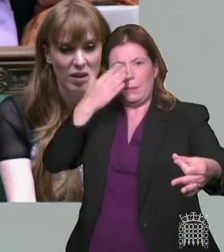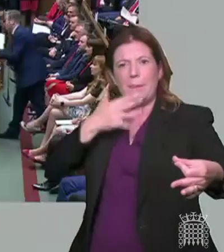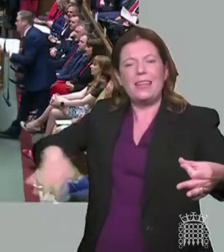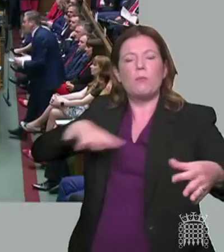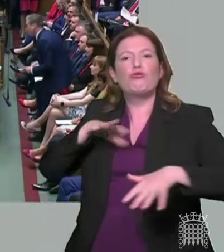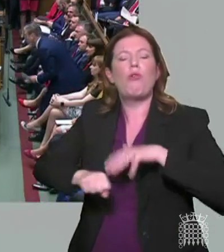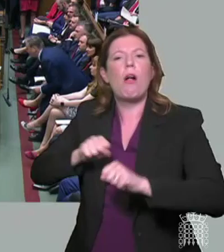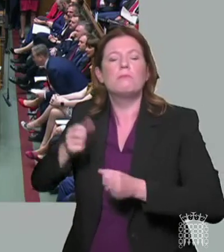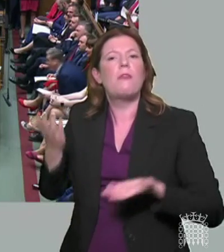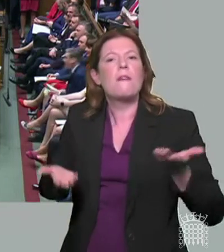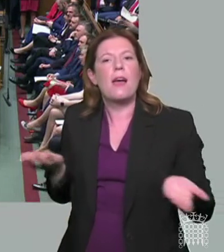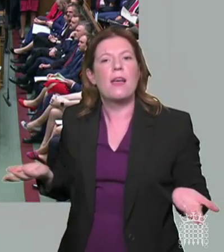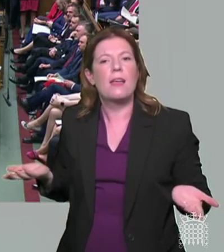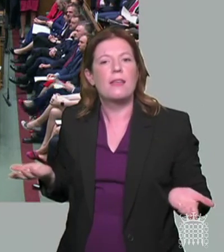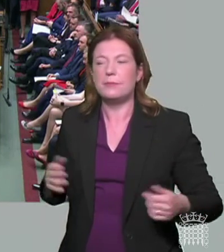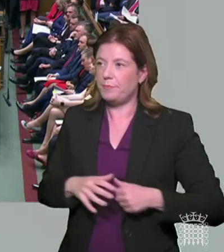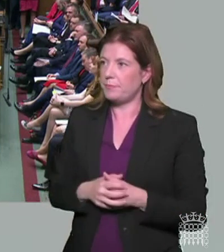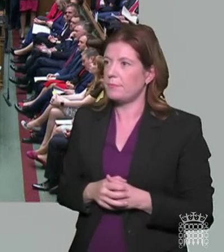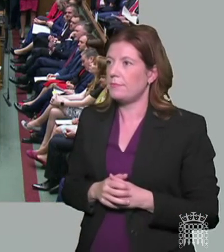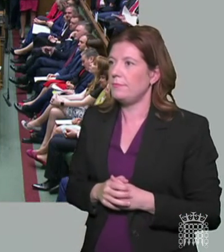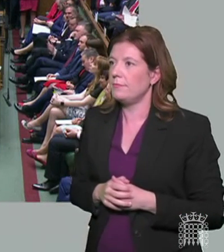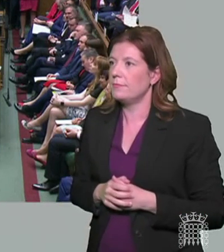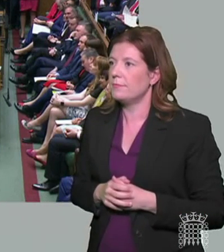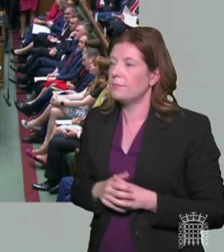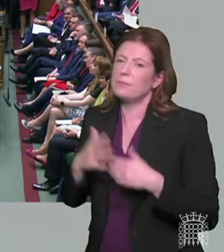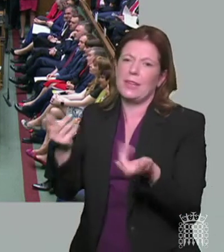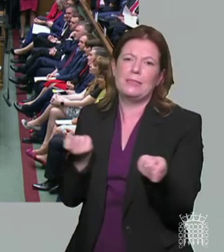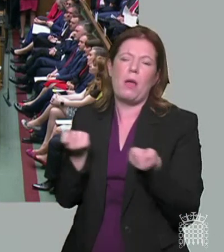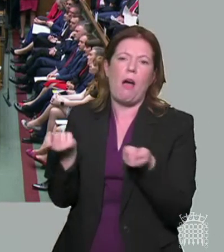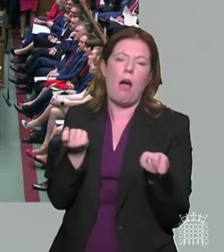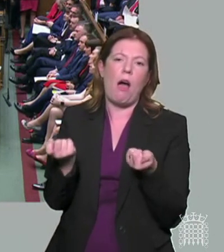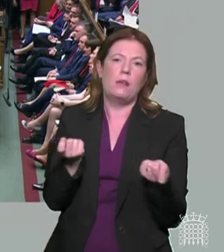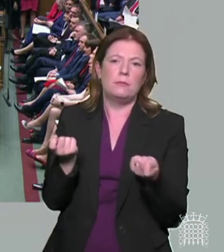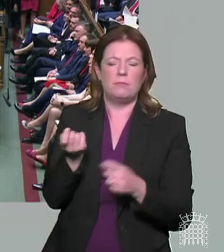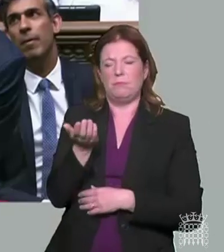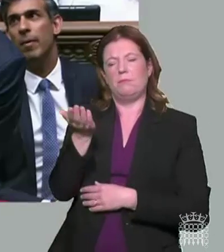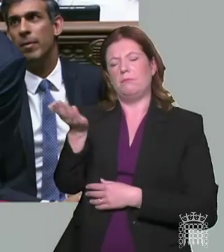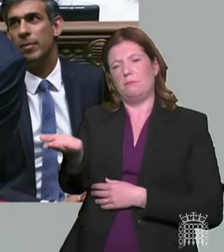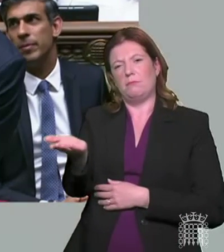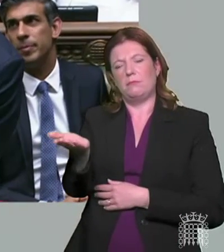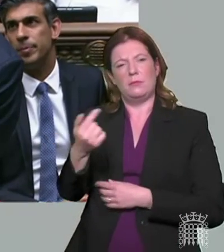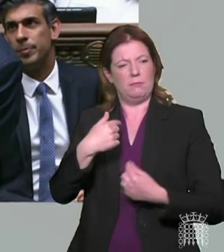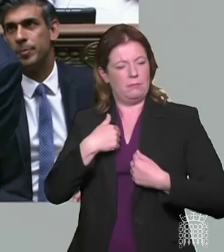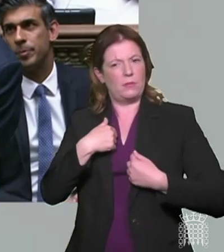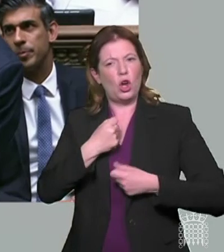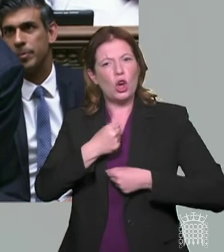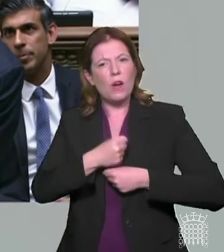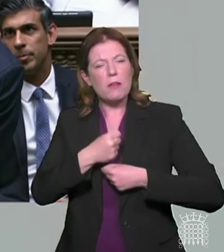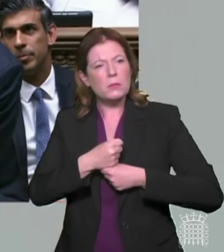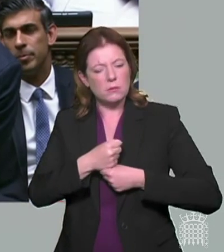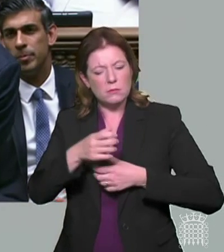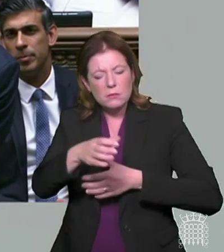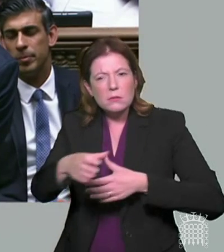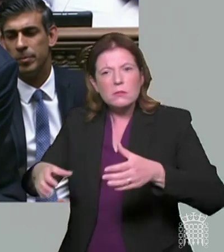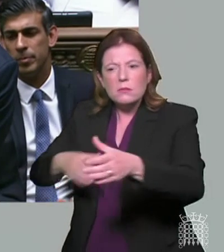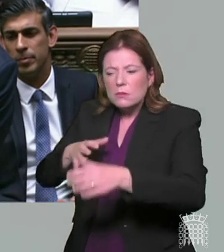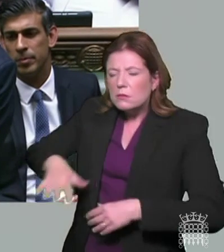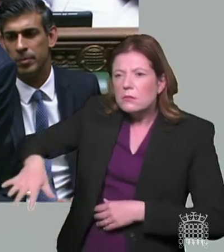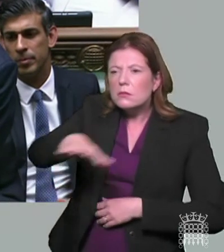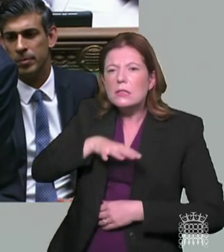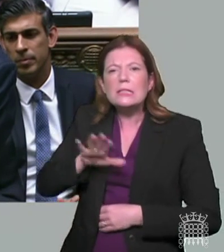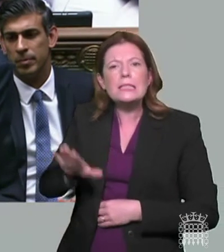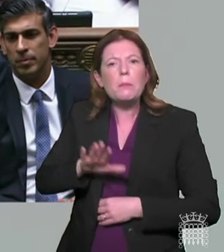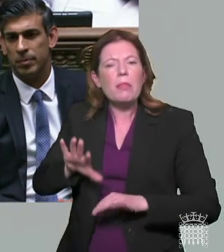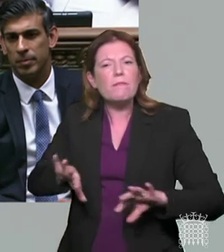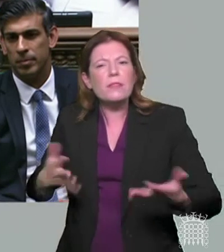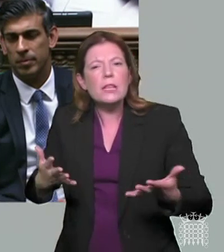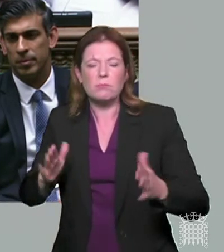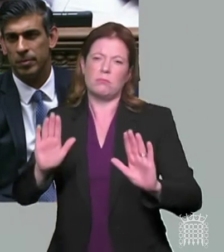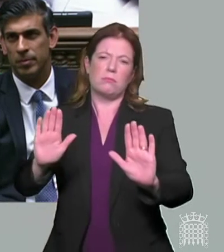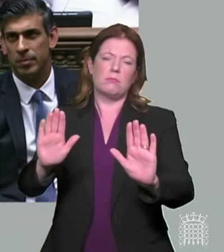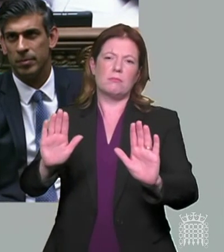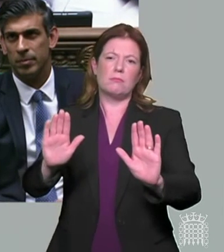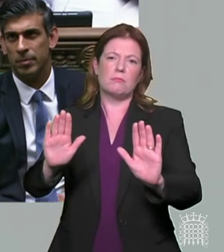The right honourable and learned Gentleman says that this Government have no sympathy for people who are struggling and working.